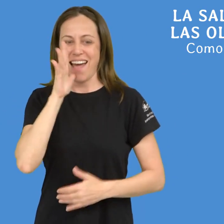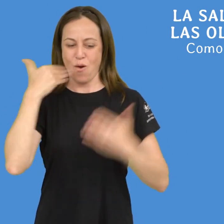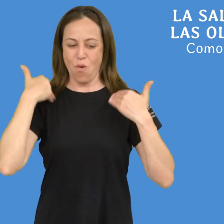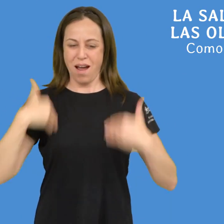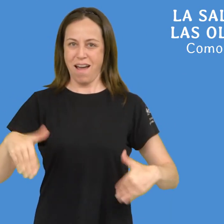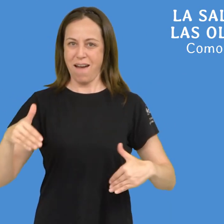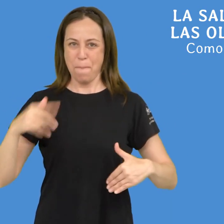cuerpo